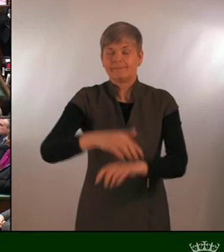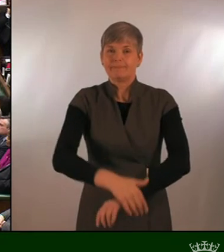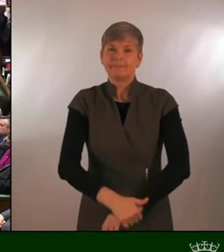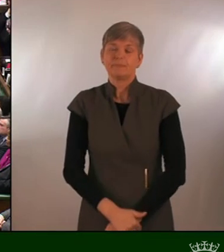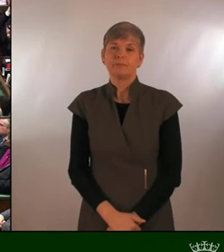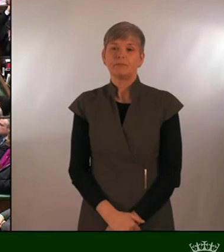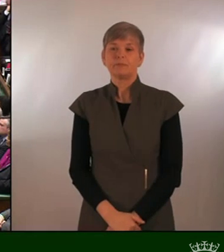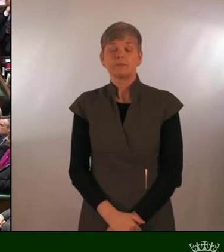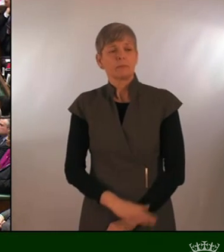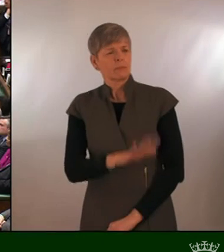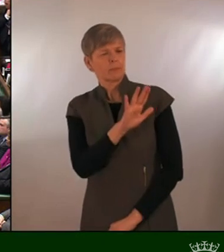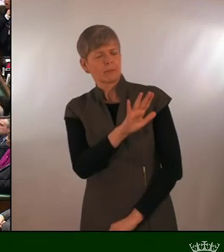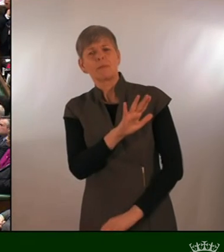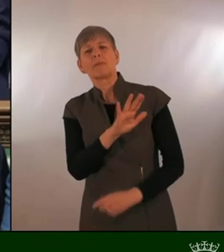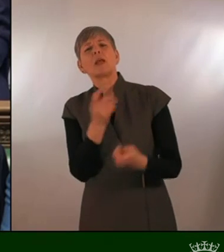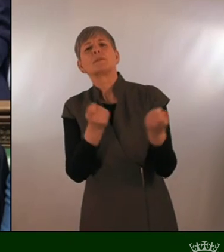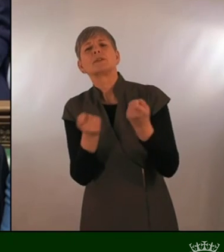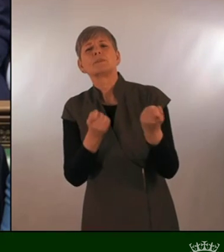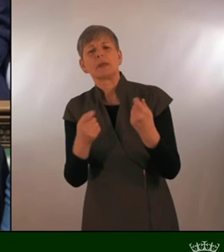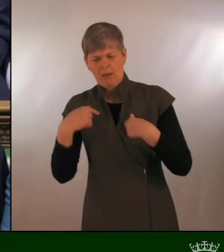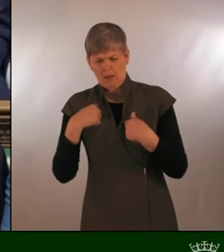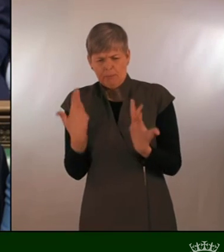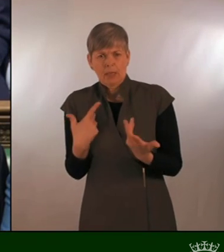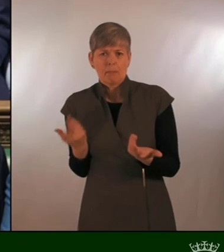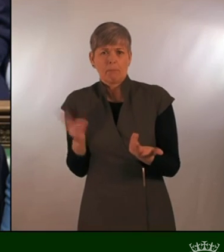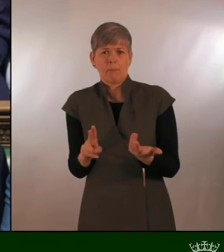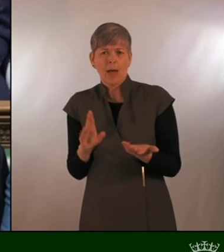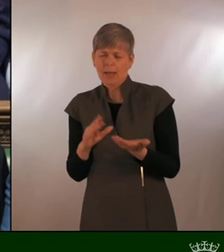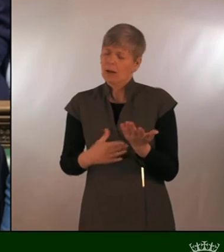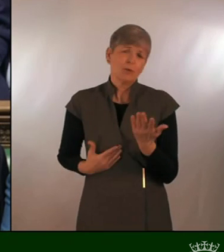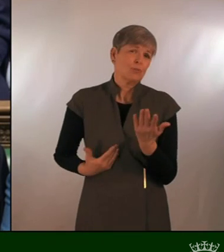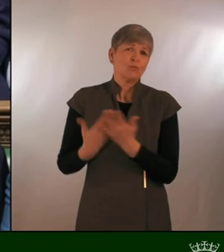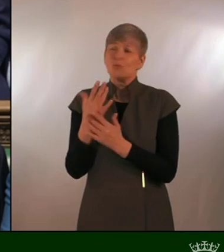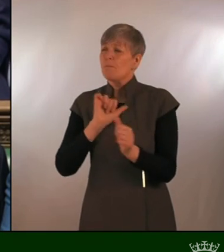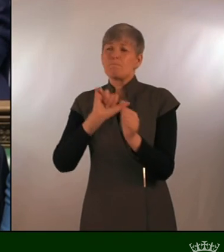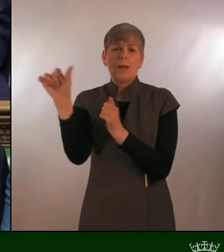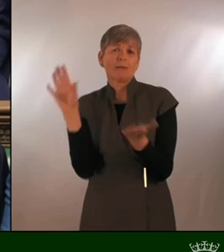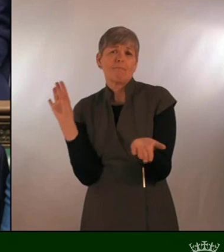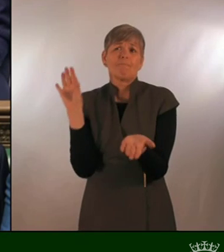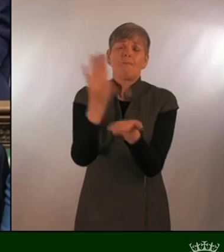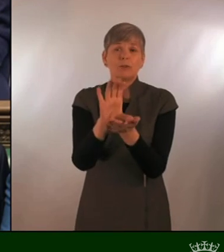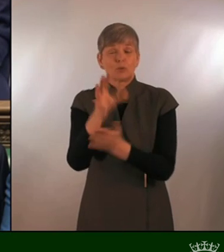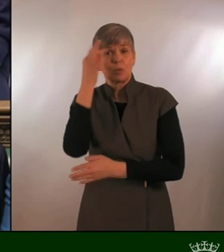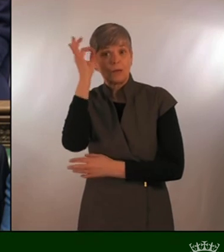We have just put record funding back into councils to support them in all their responsibilities.